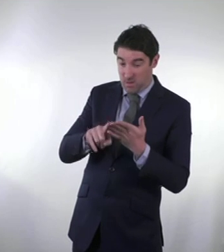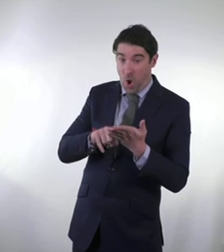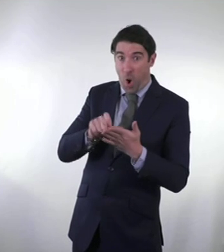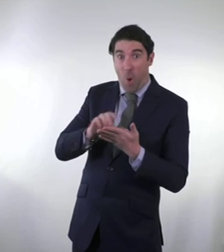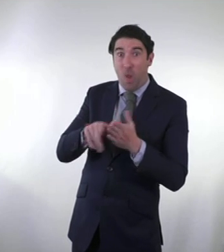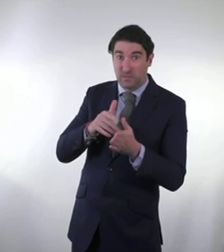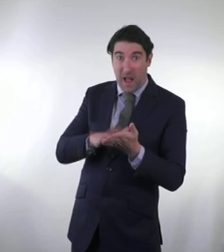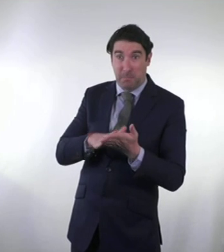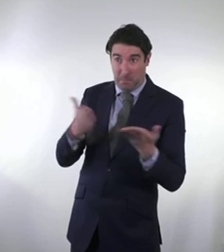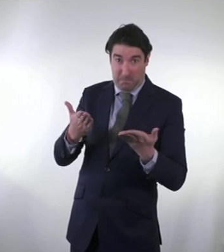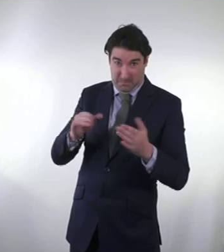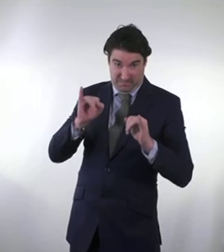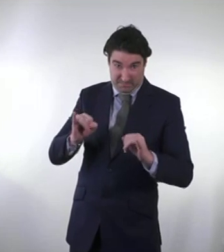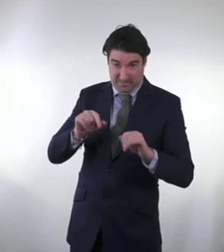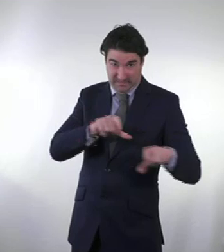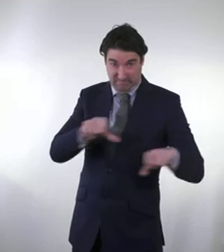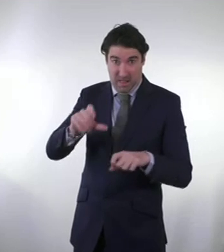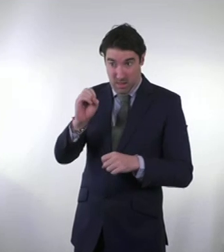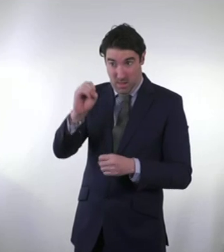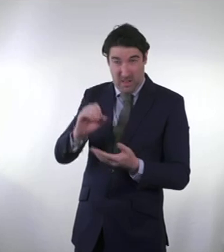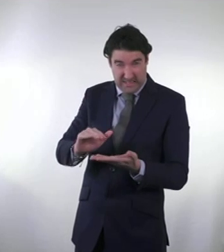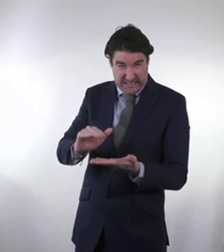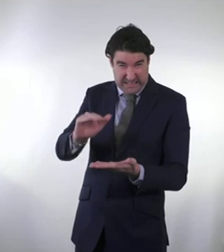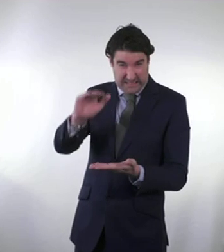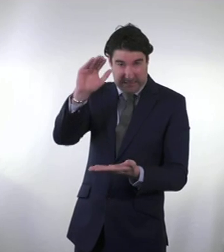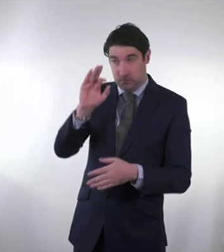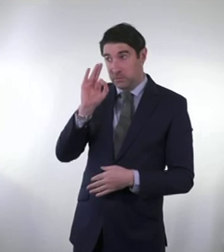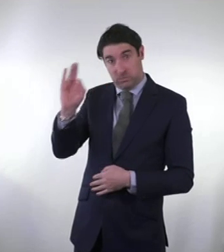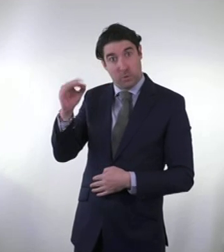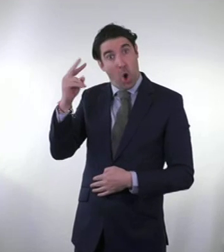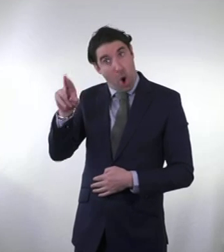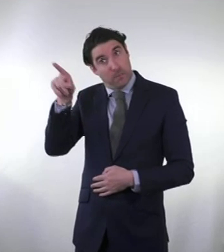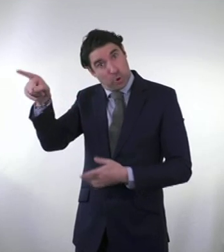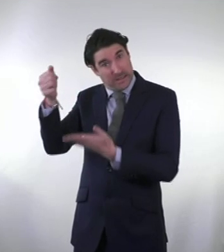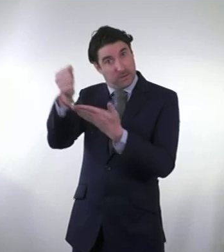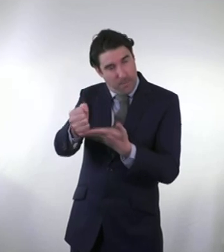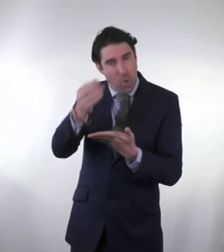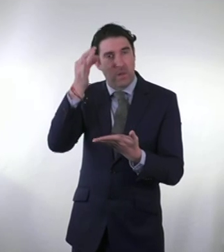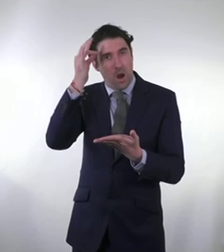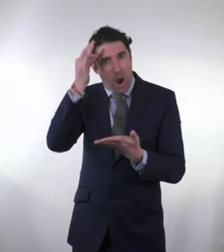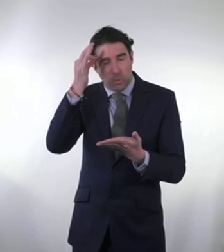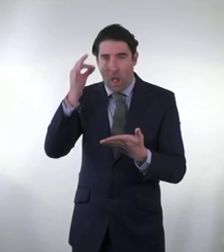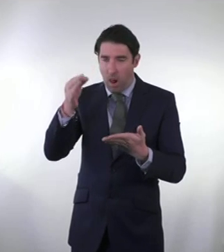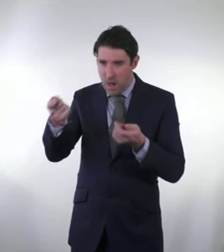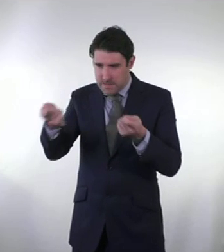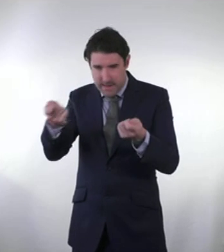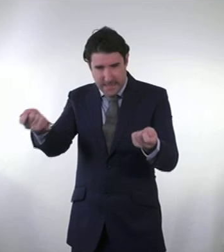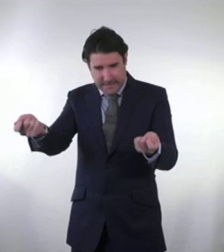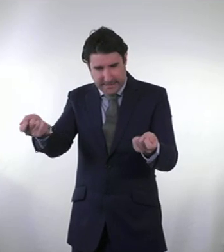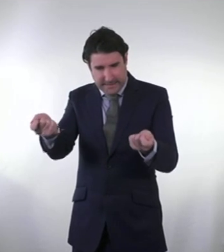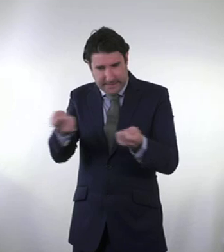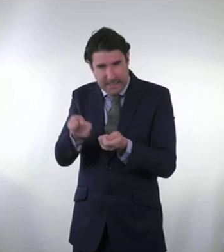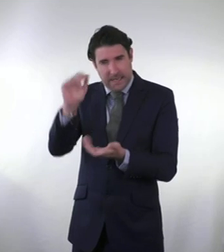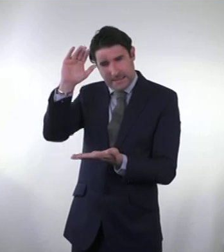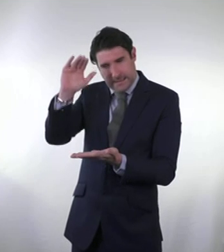and learned Friend the Leader of the Opposition to support more actively—or perhaps more consistently; I will put it that way—what the Government are doing.